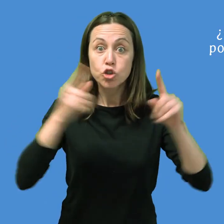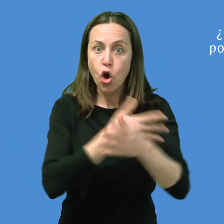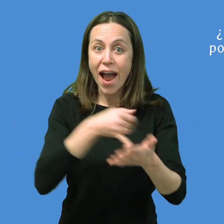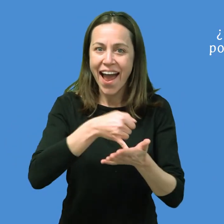sangre